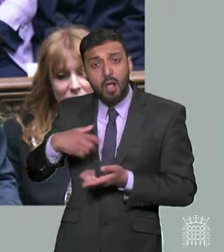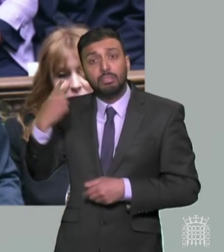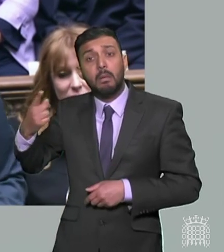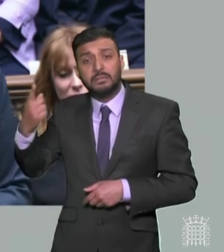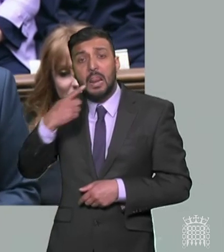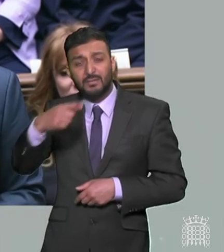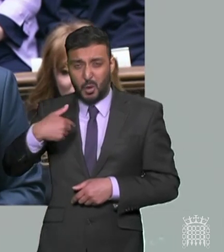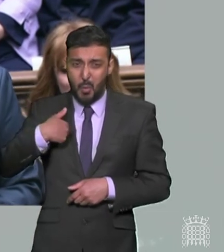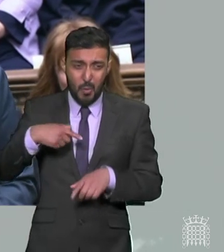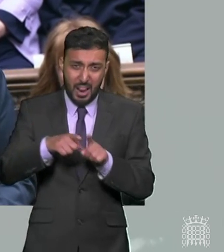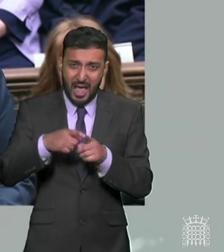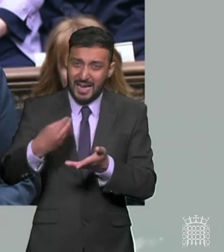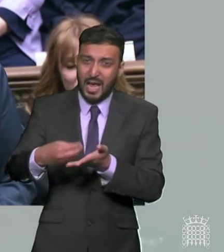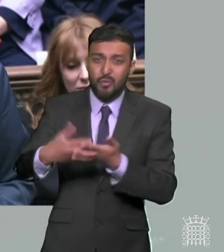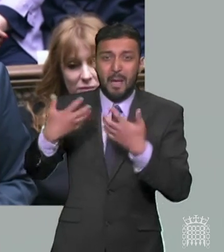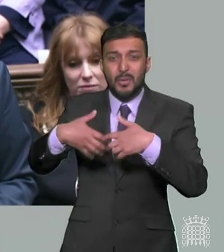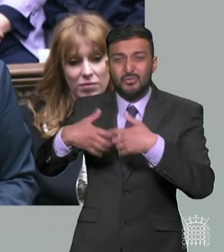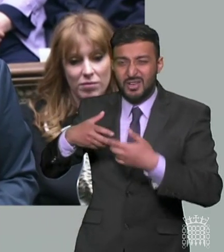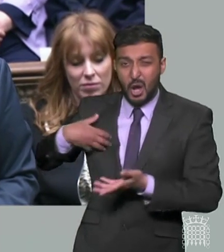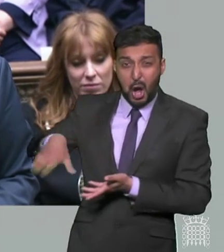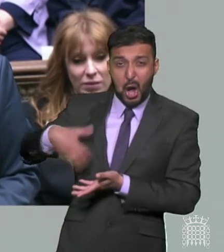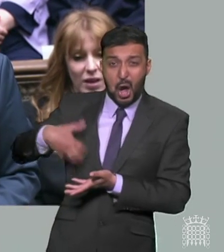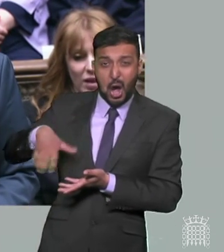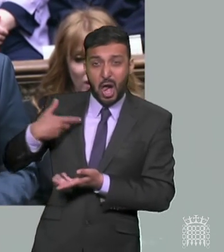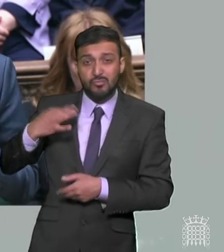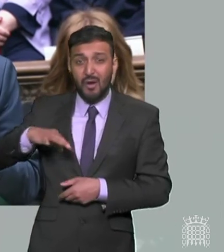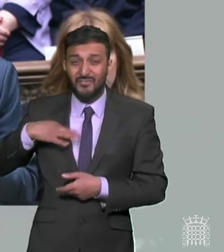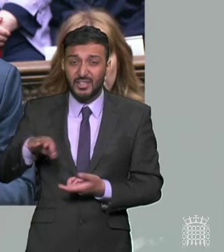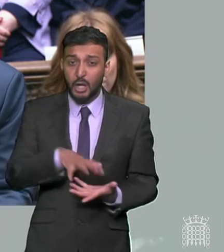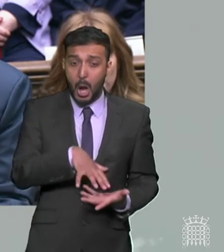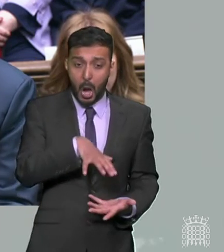That cash could be used to keep energy bills down.